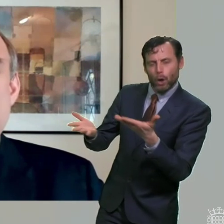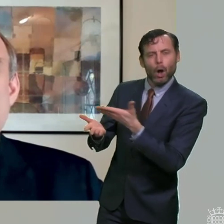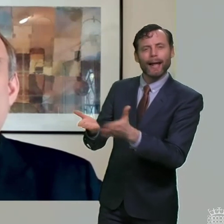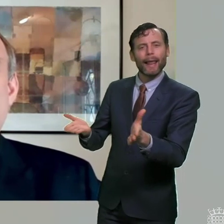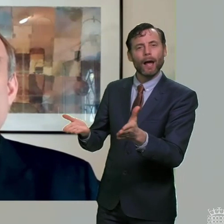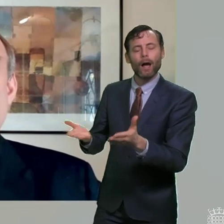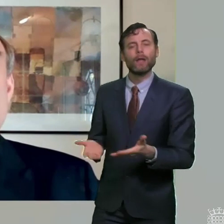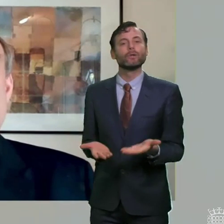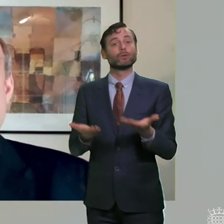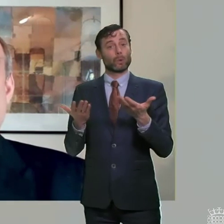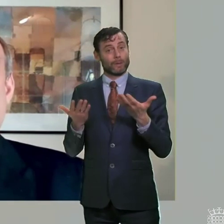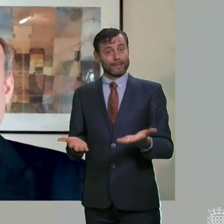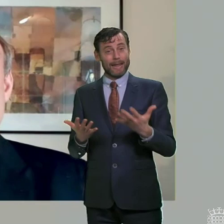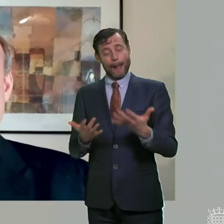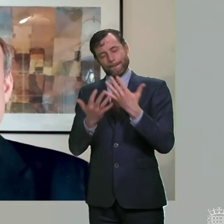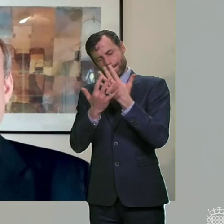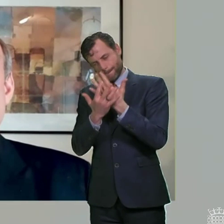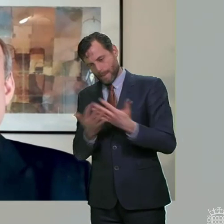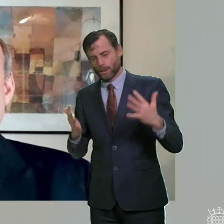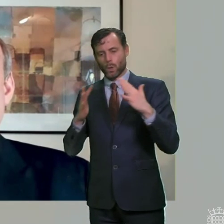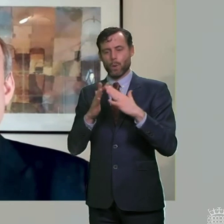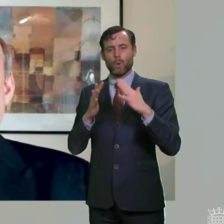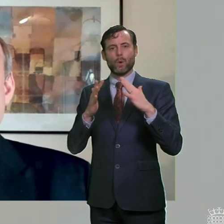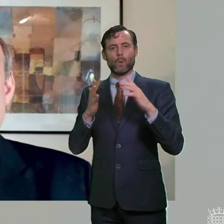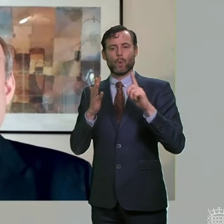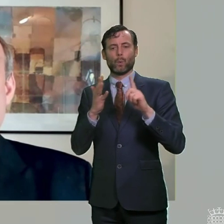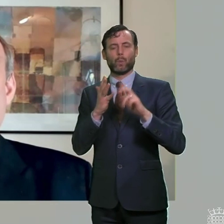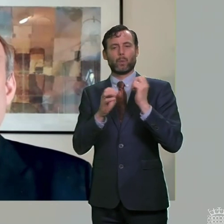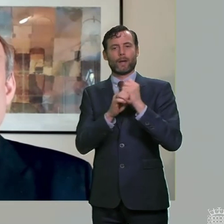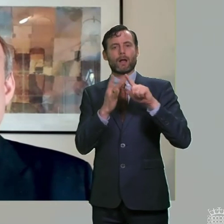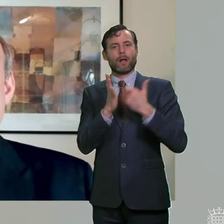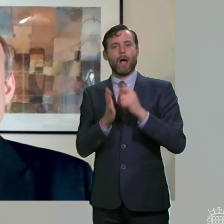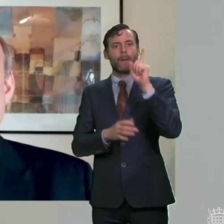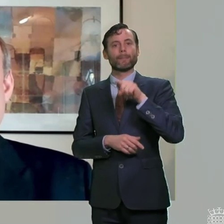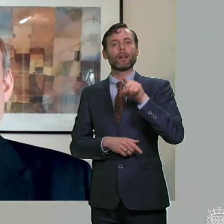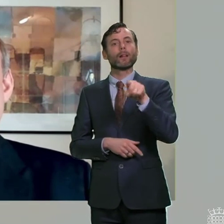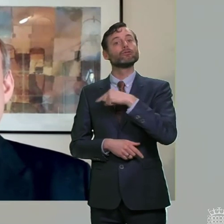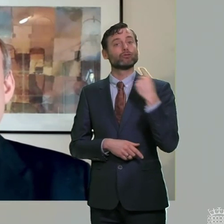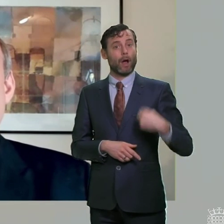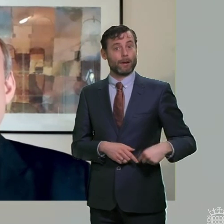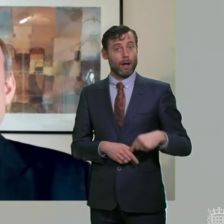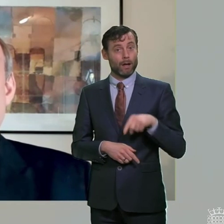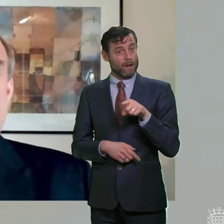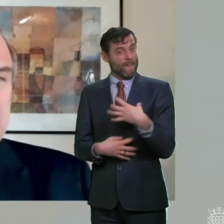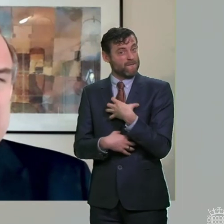Today, millions of Uyghur people in China live in fear under a cruel regime.